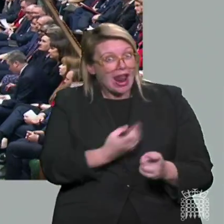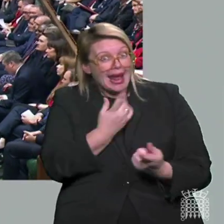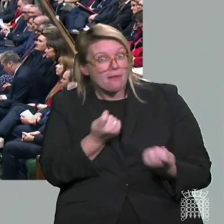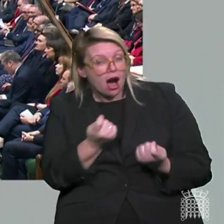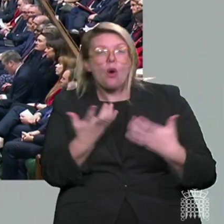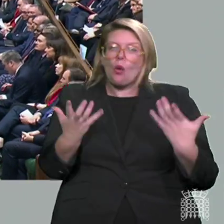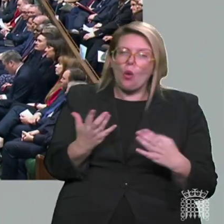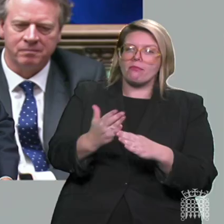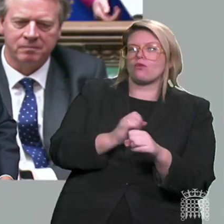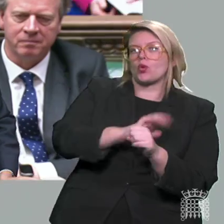Which is it?